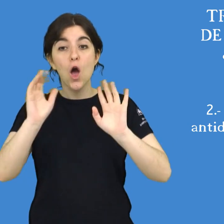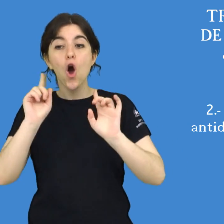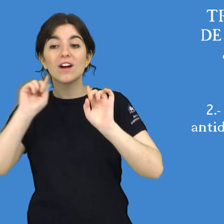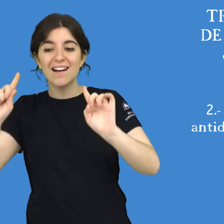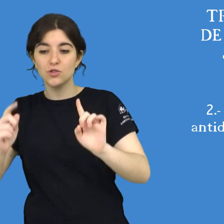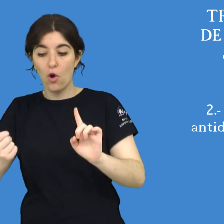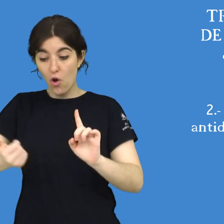caso